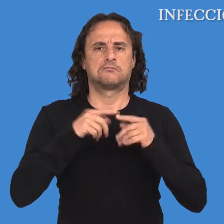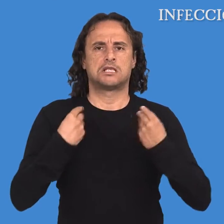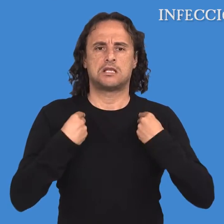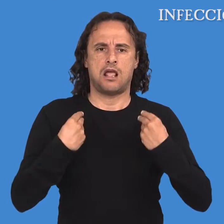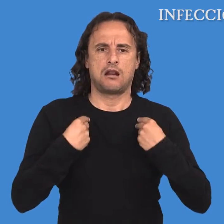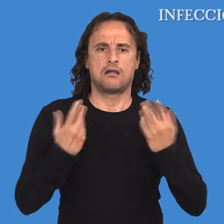vivir